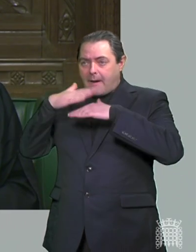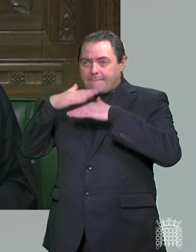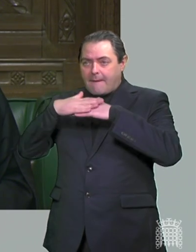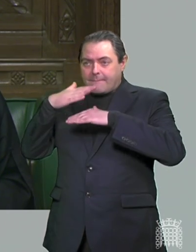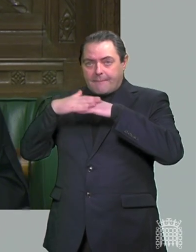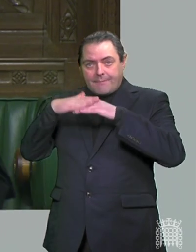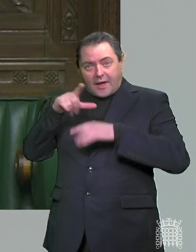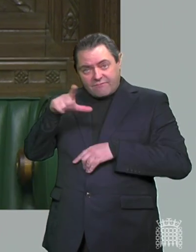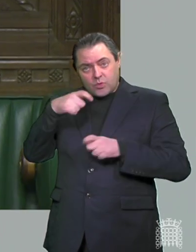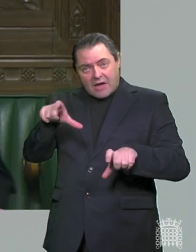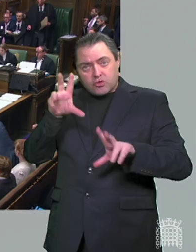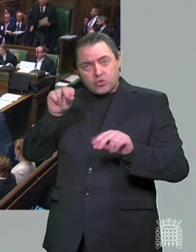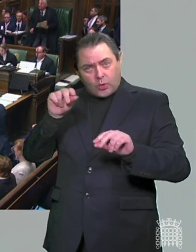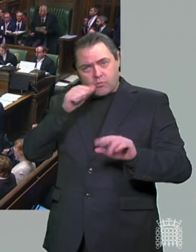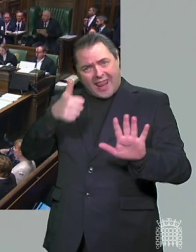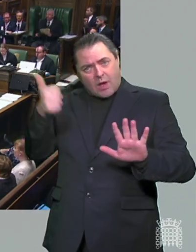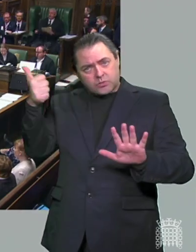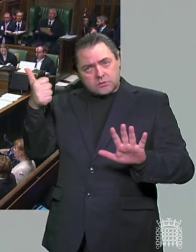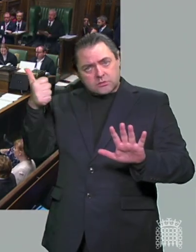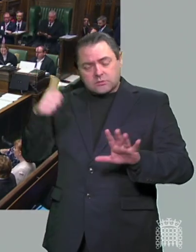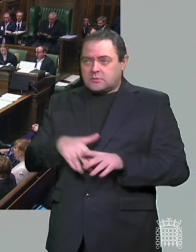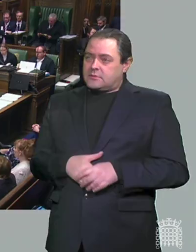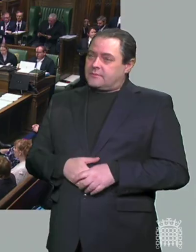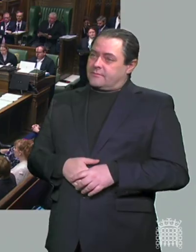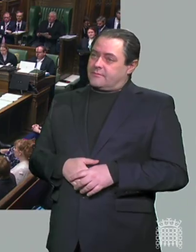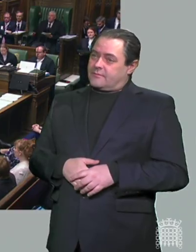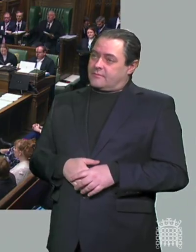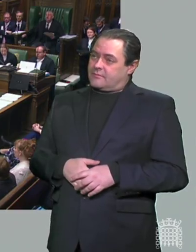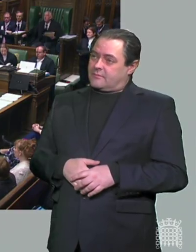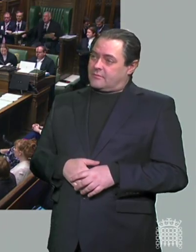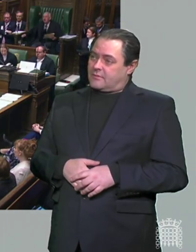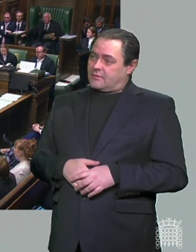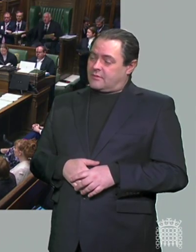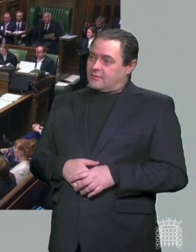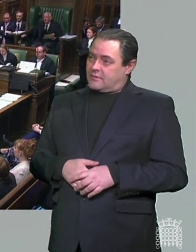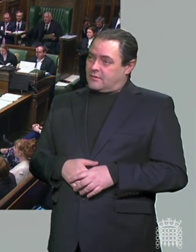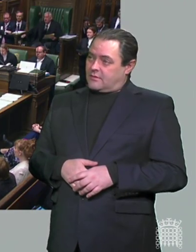It will be moving outside if it continues.